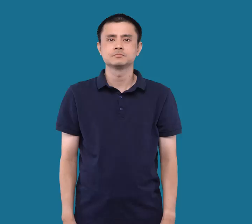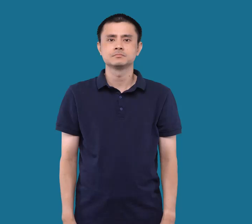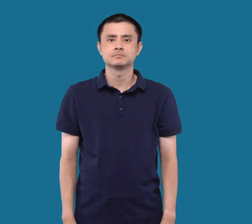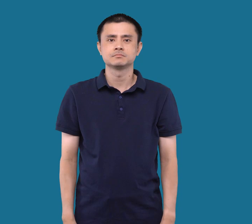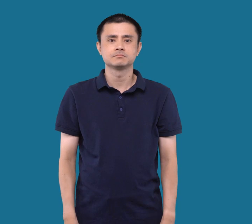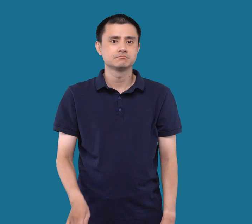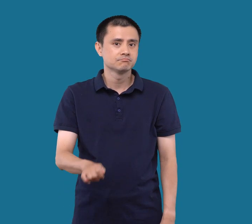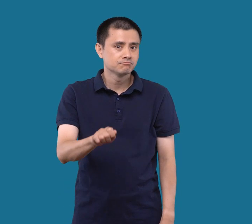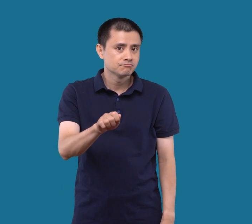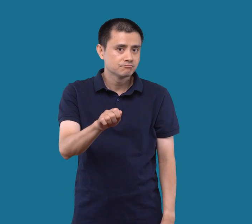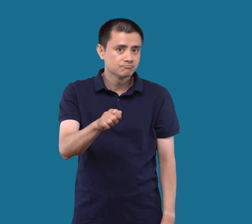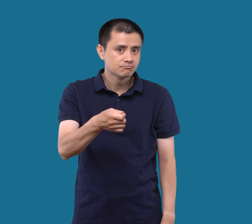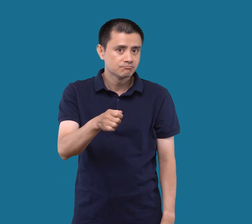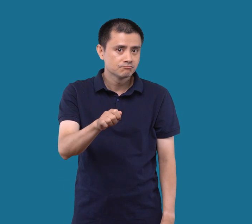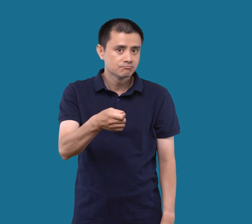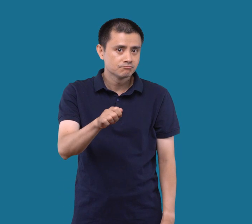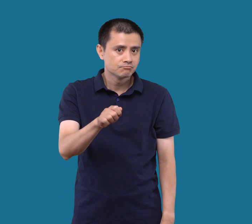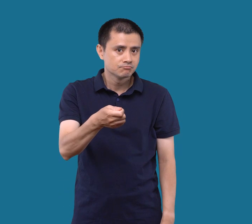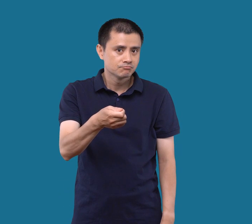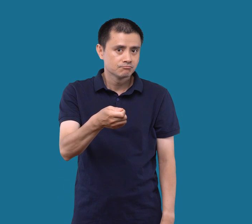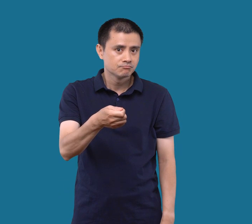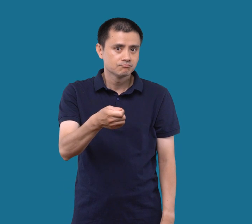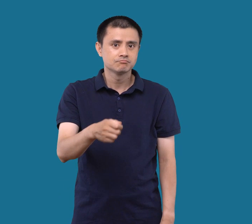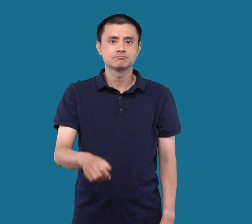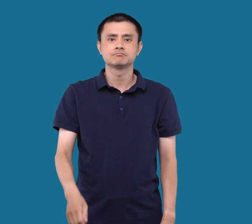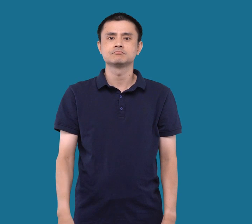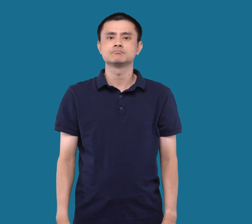chìa khóa